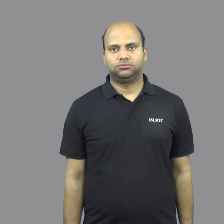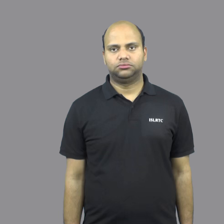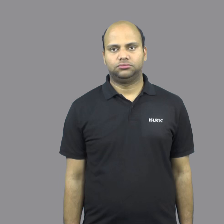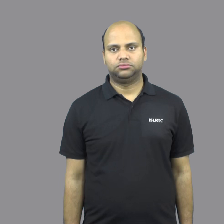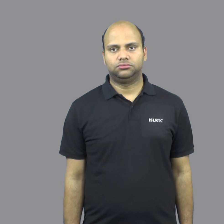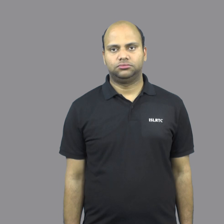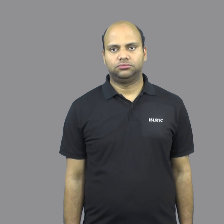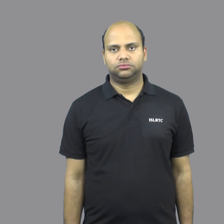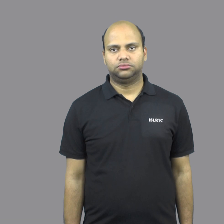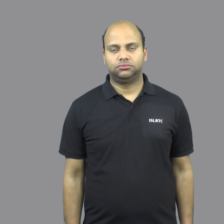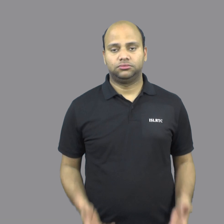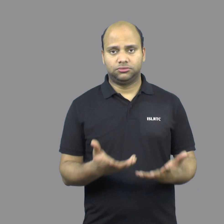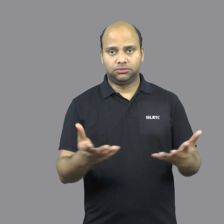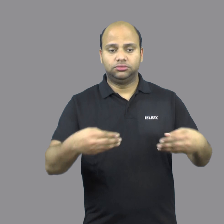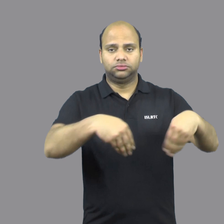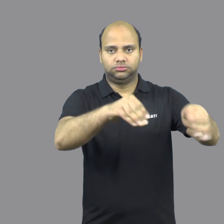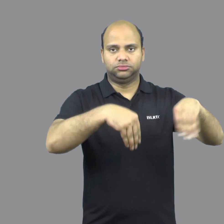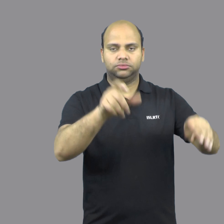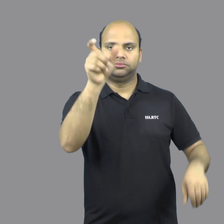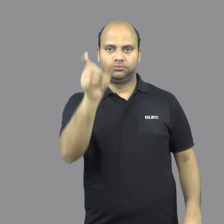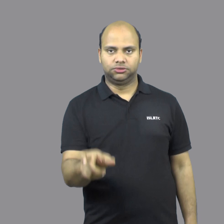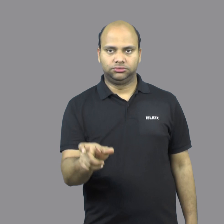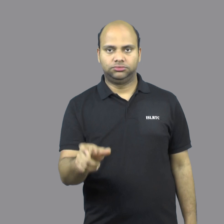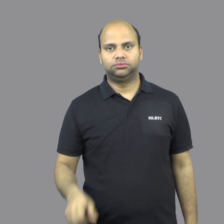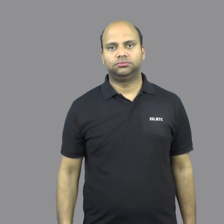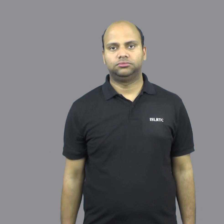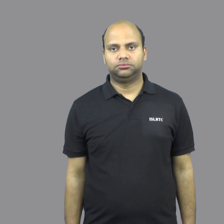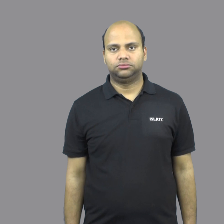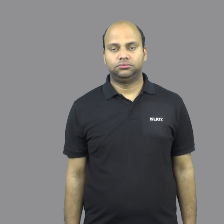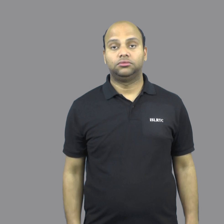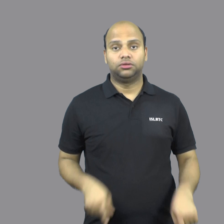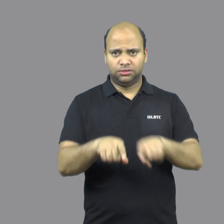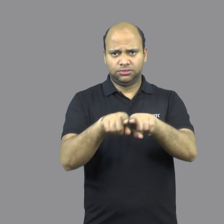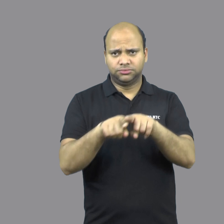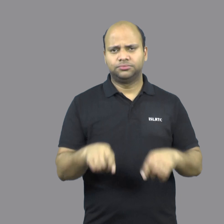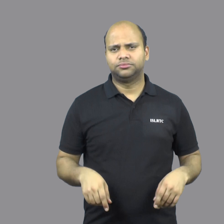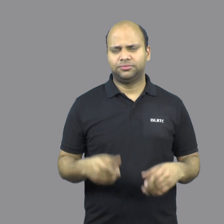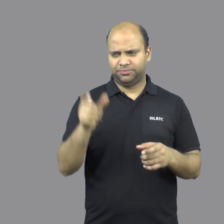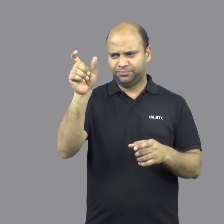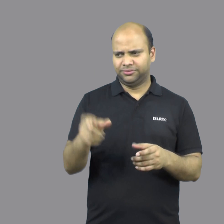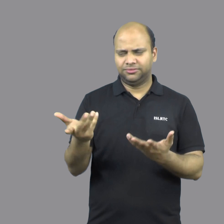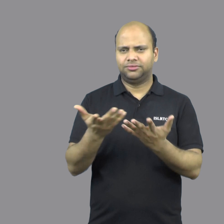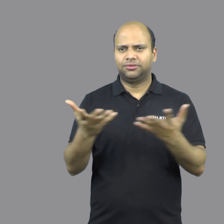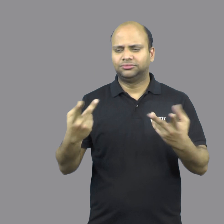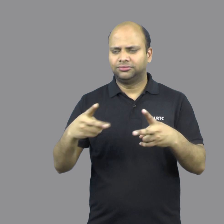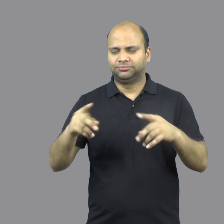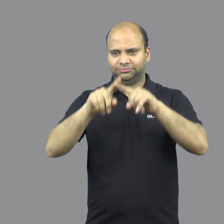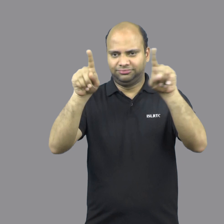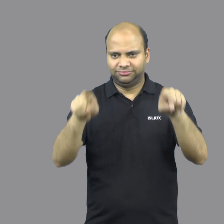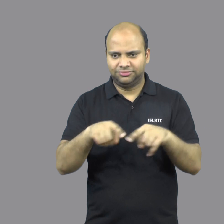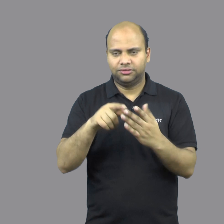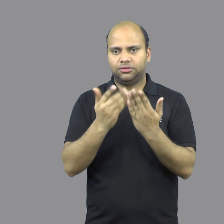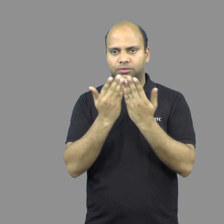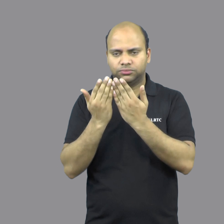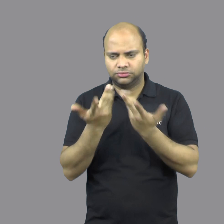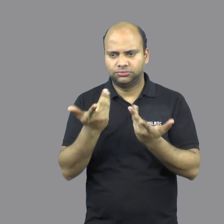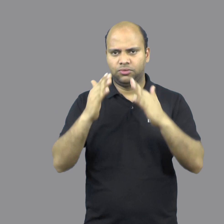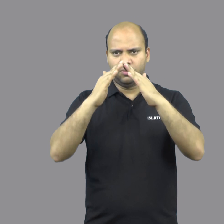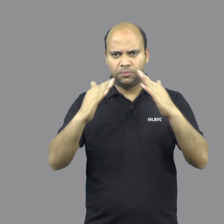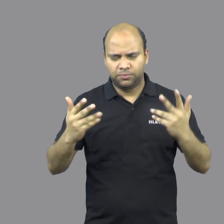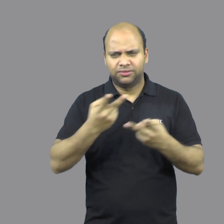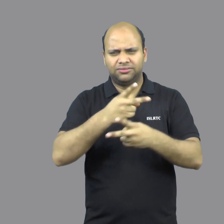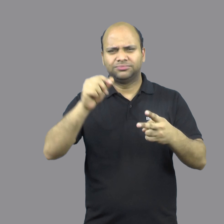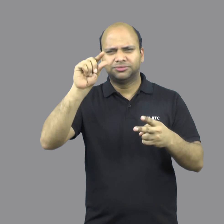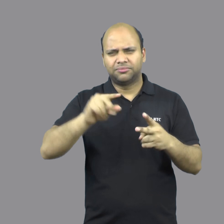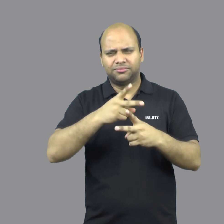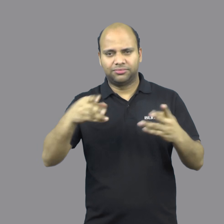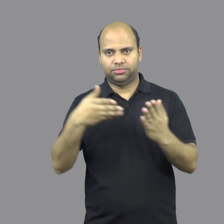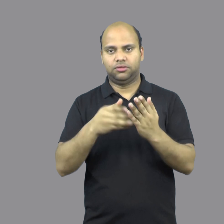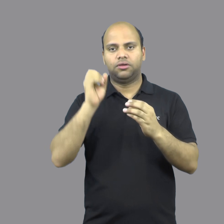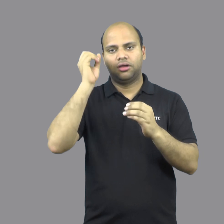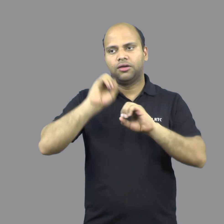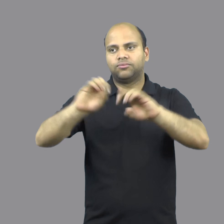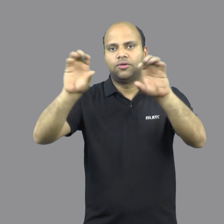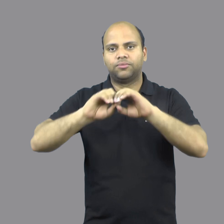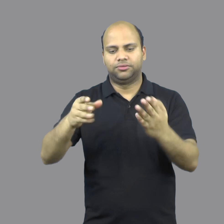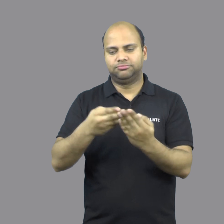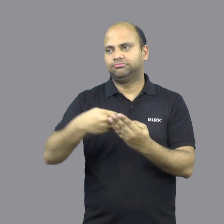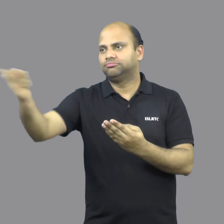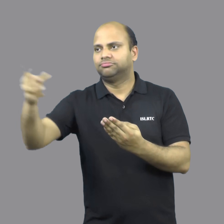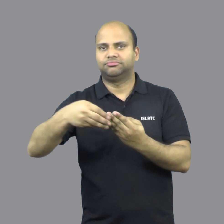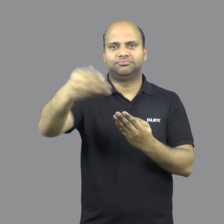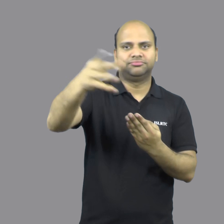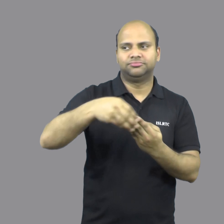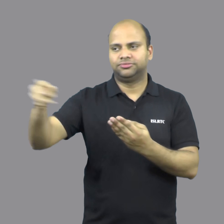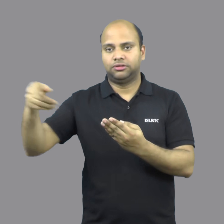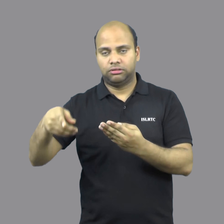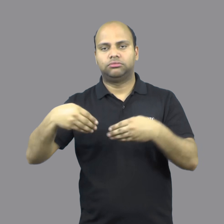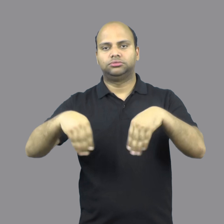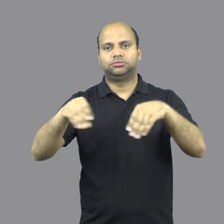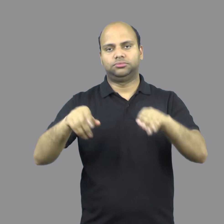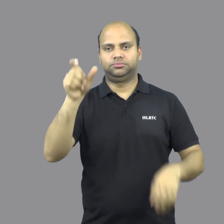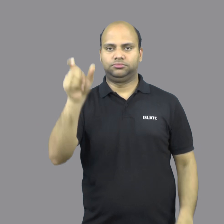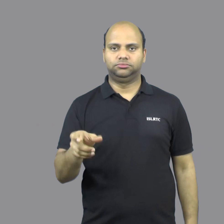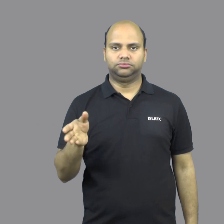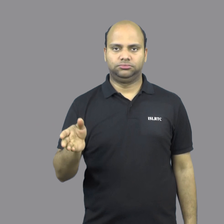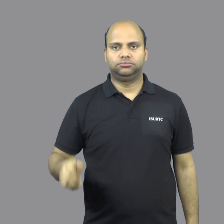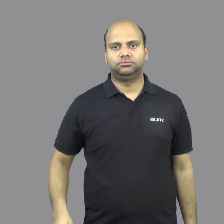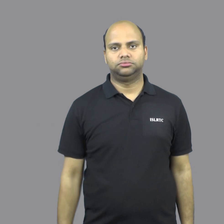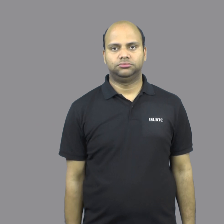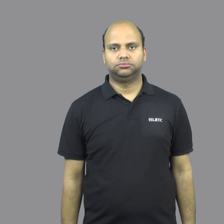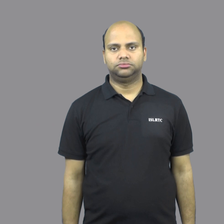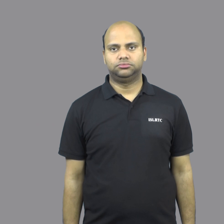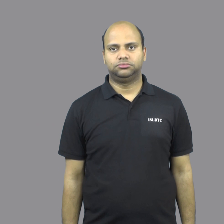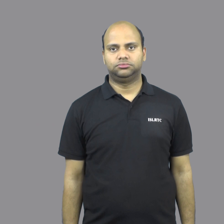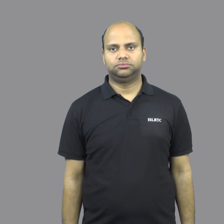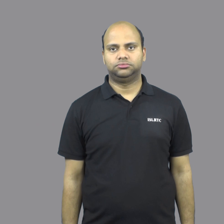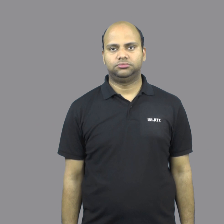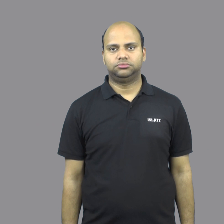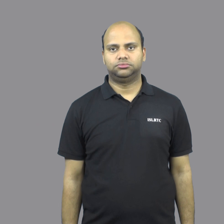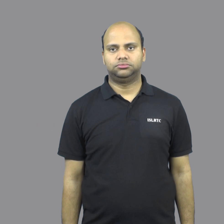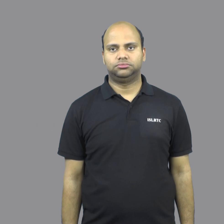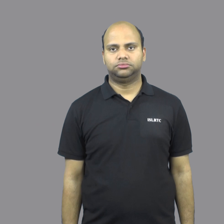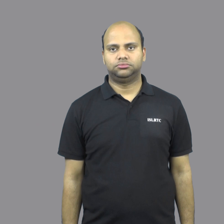Salesman